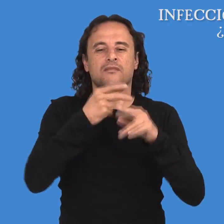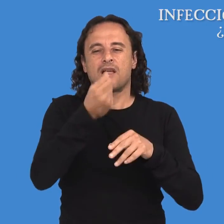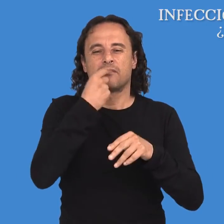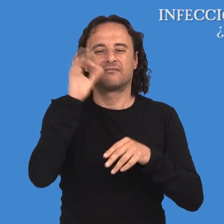droga